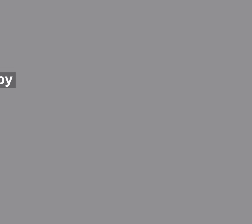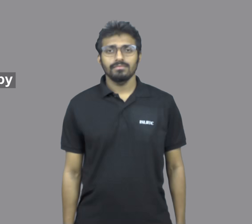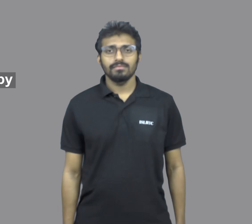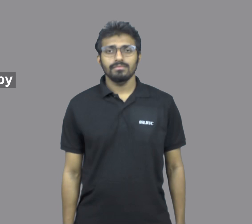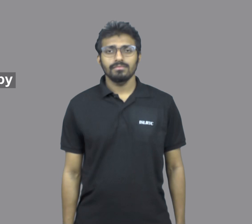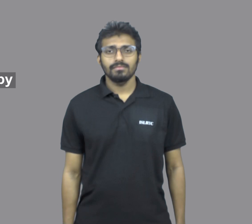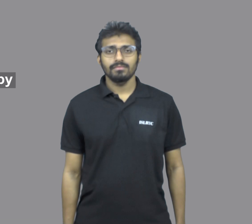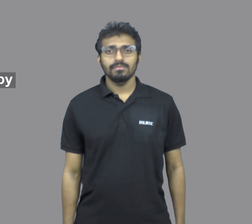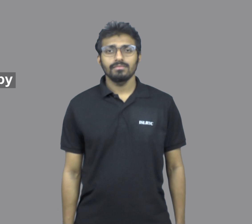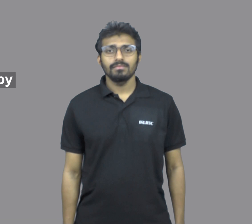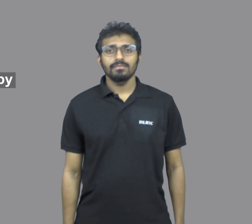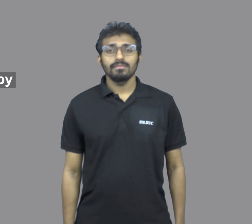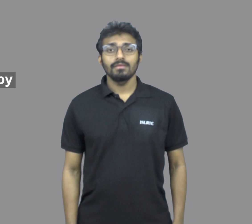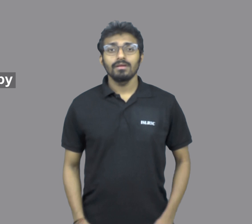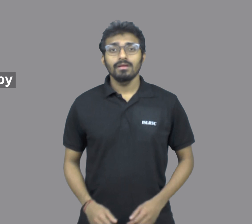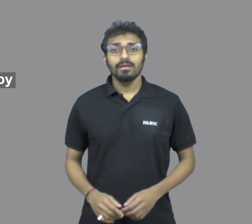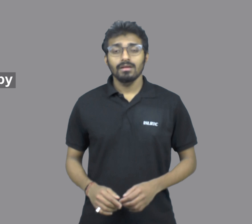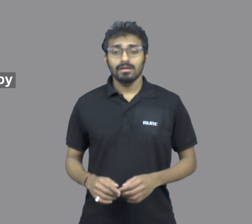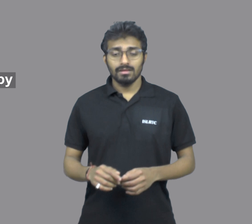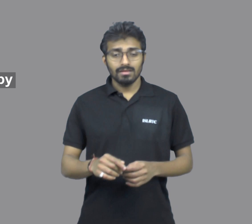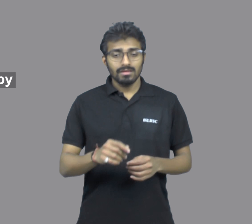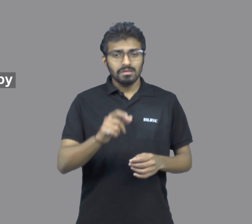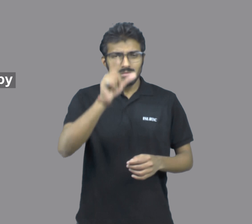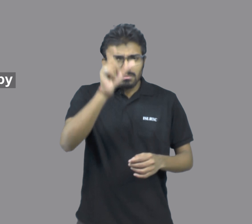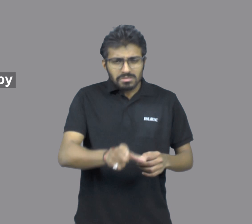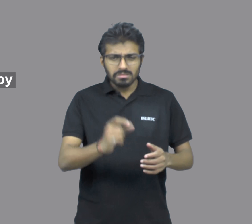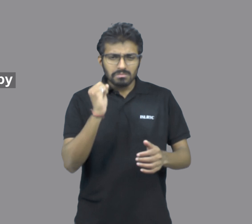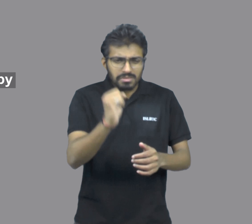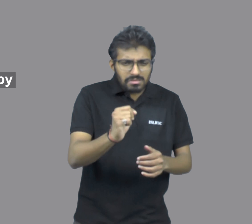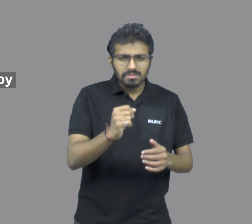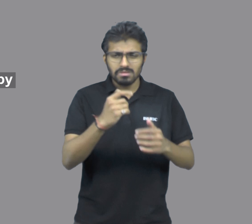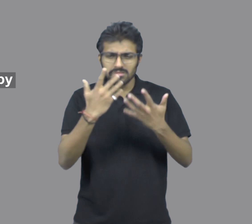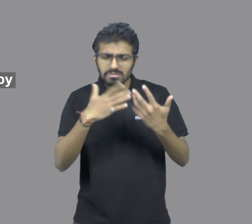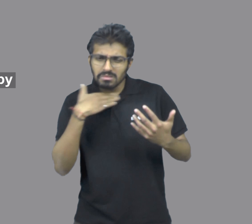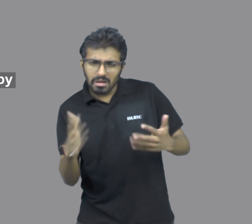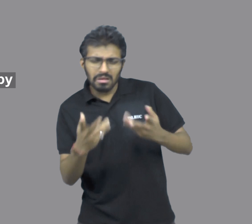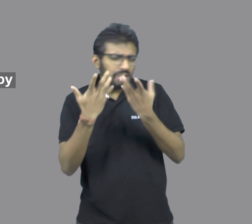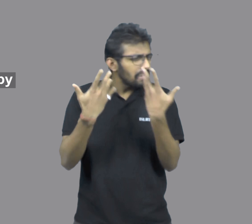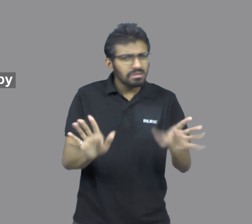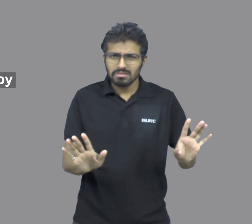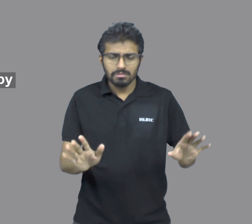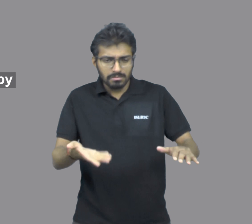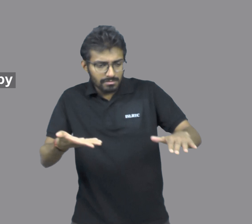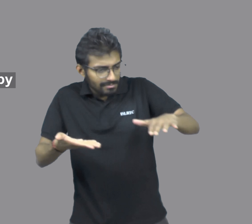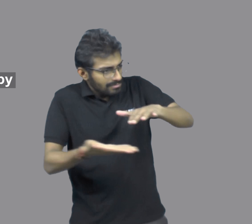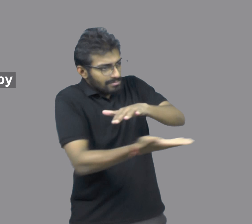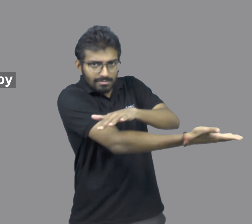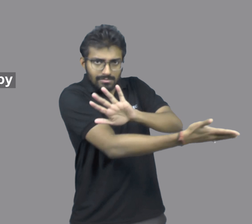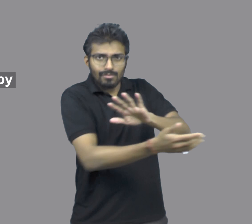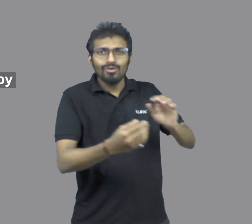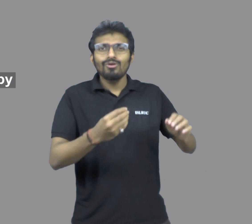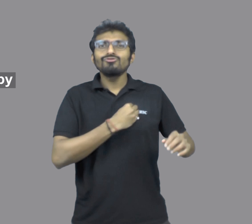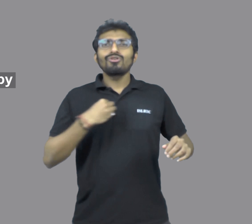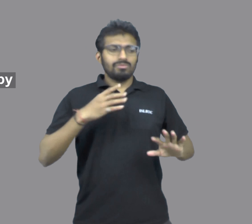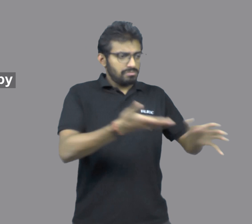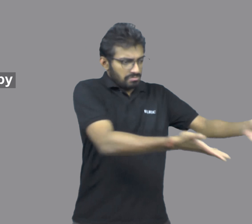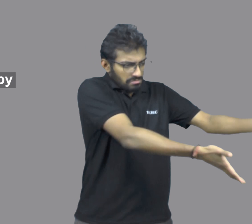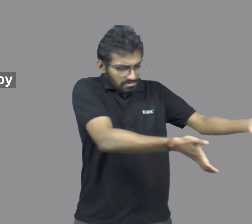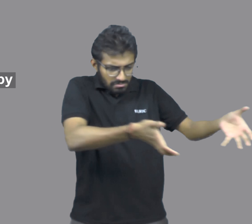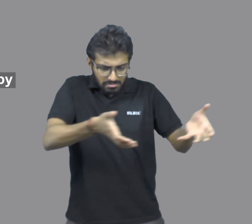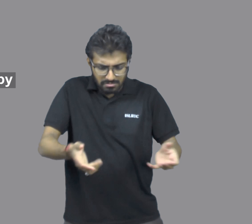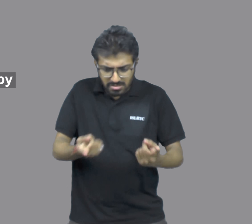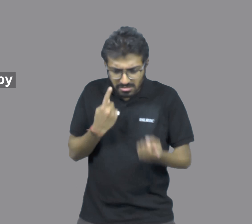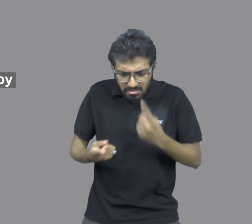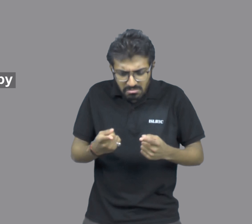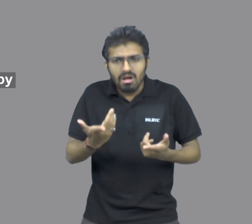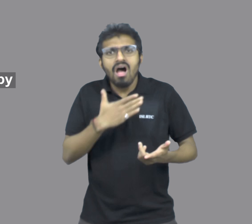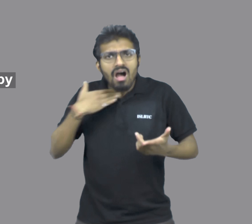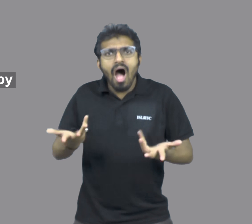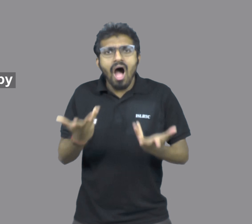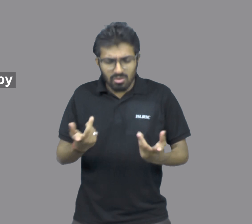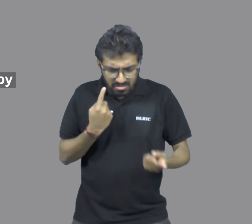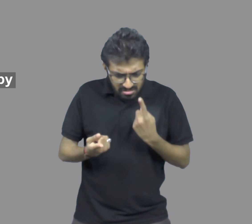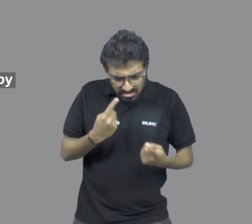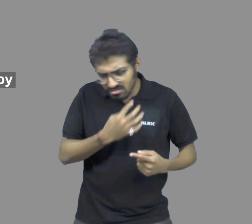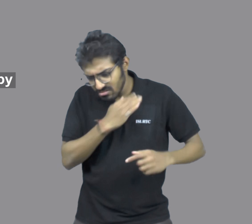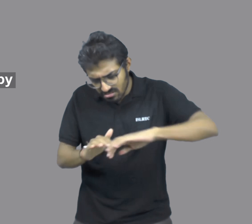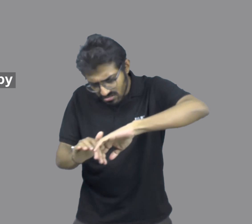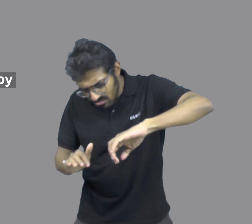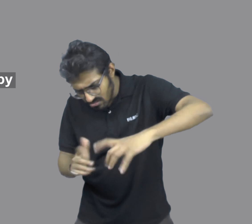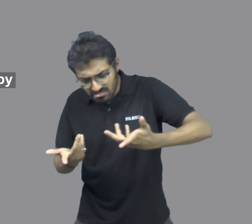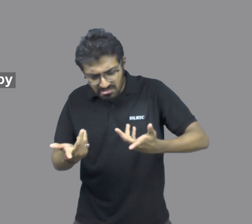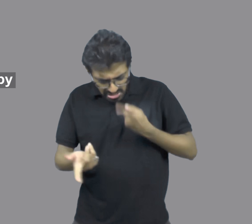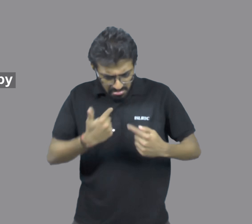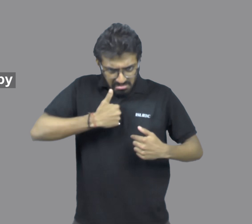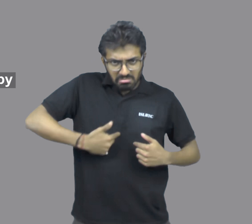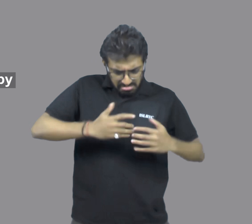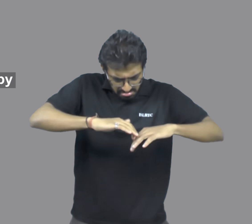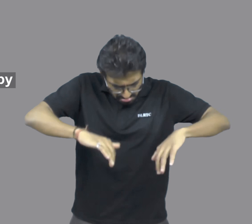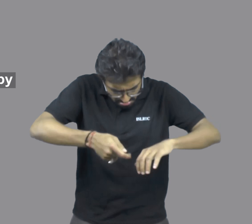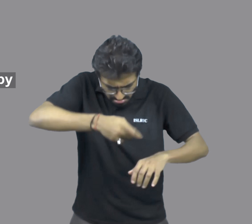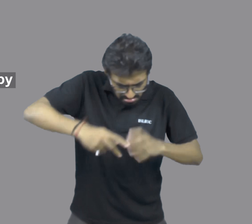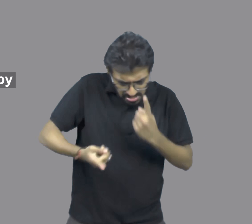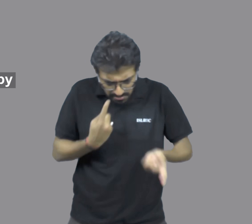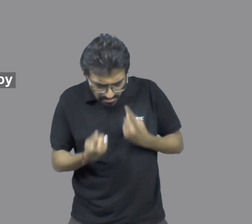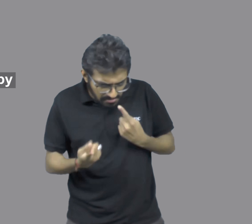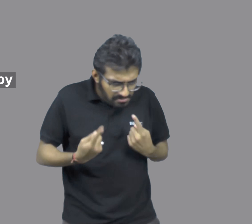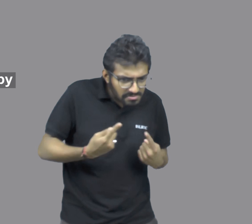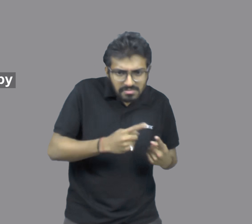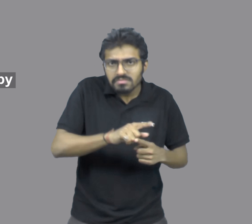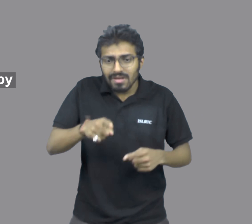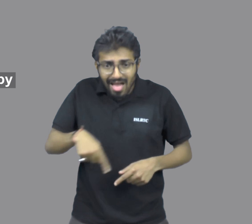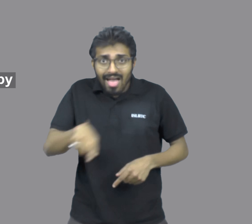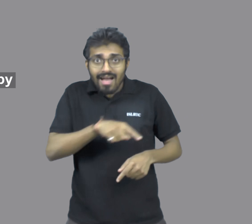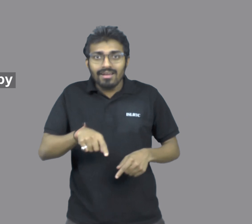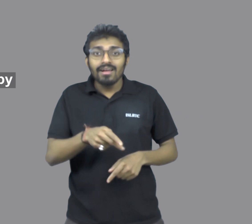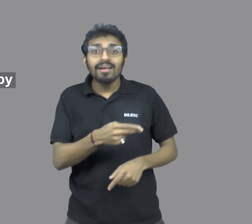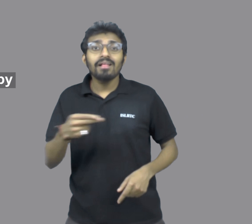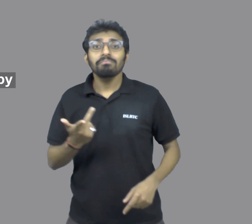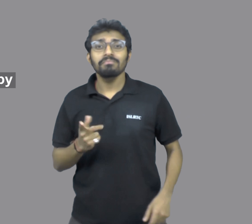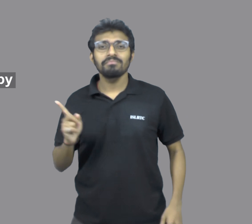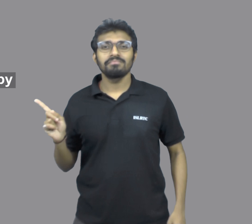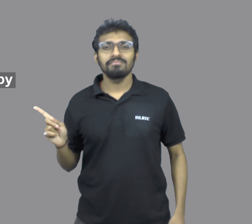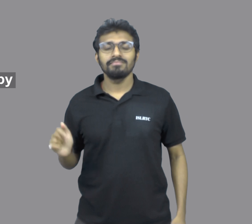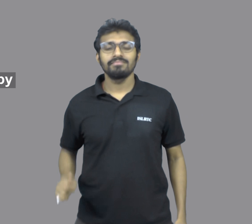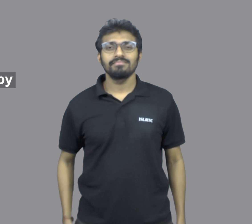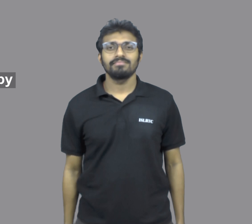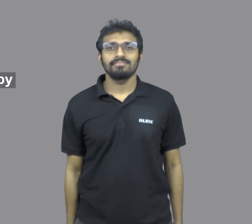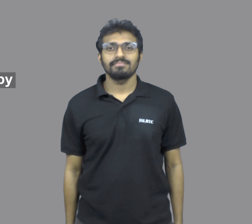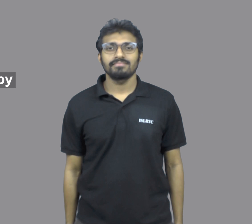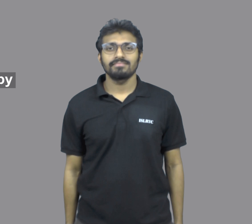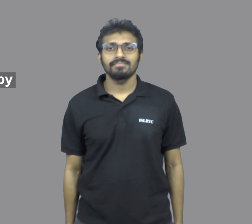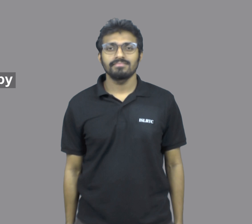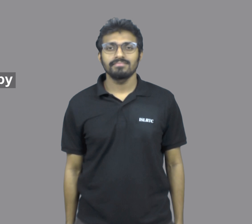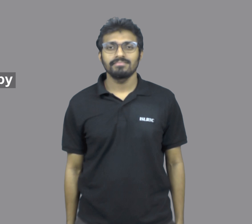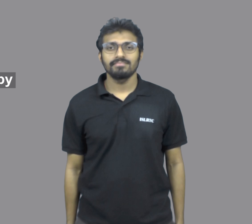Autospy